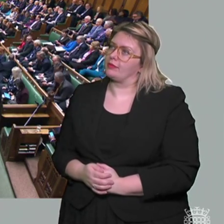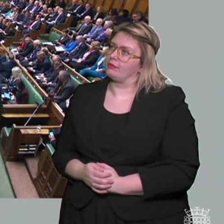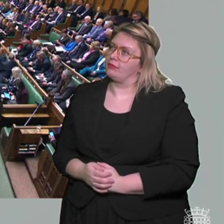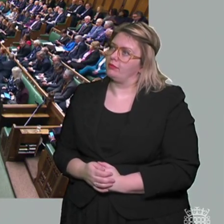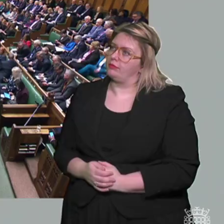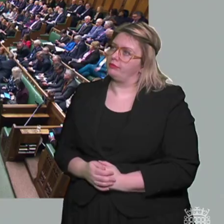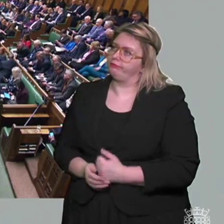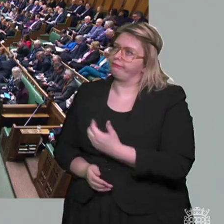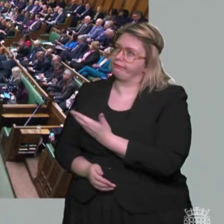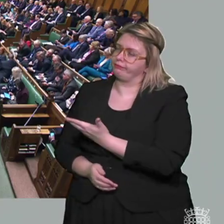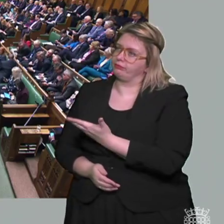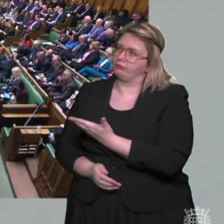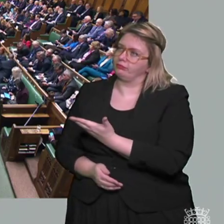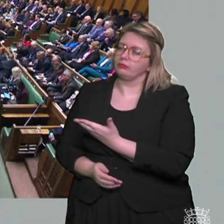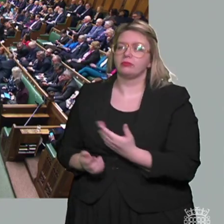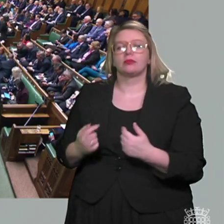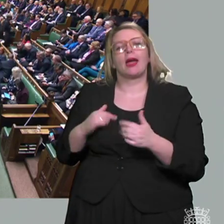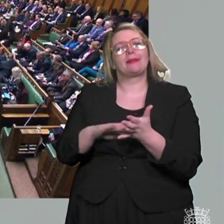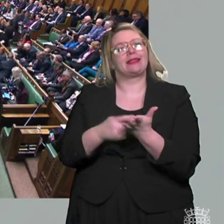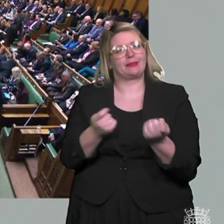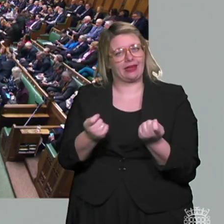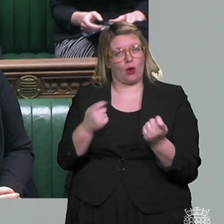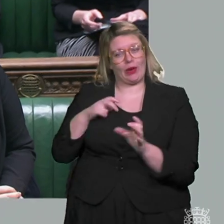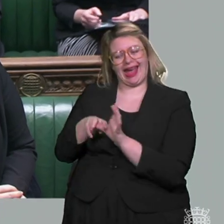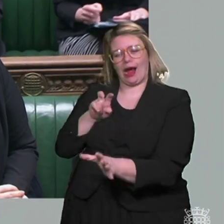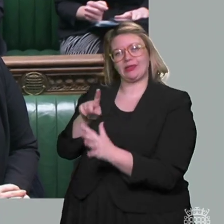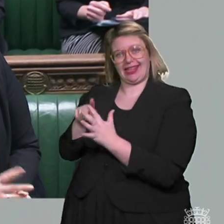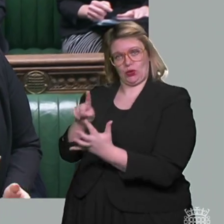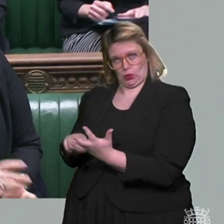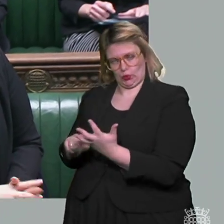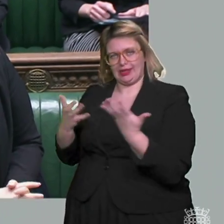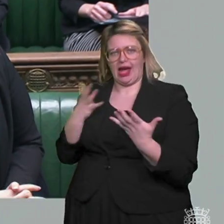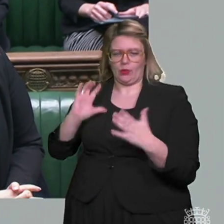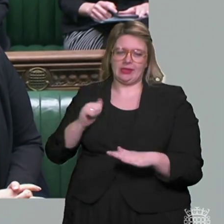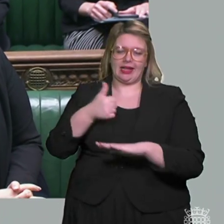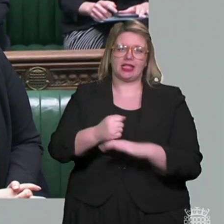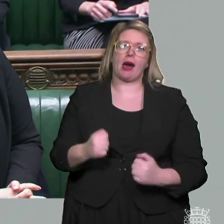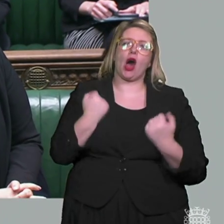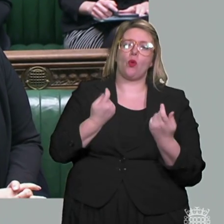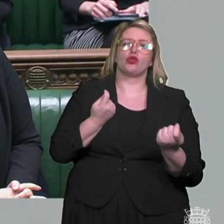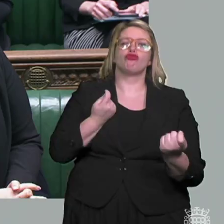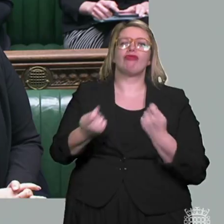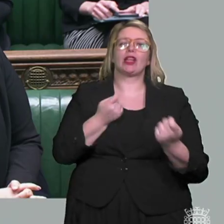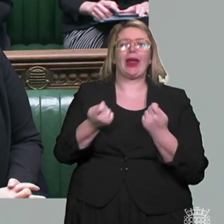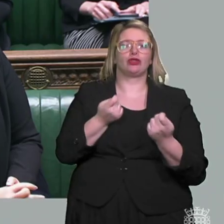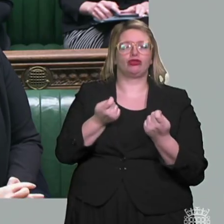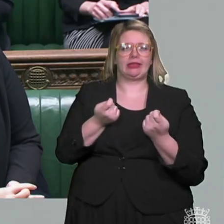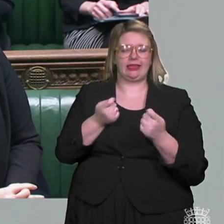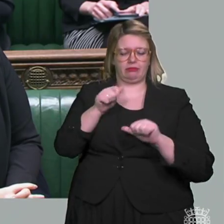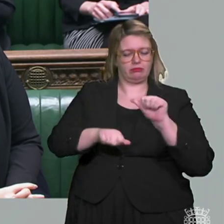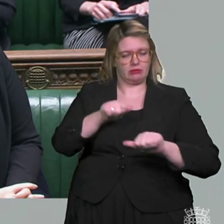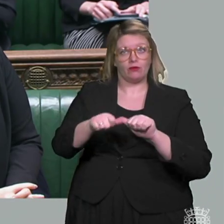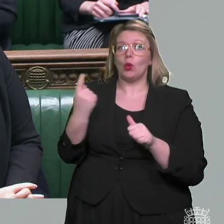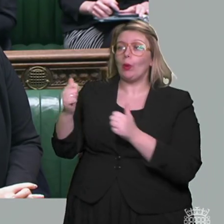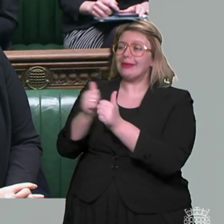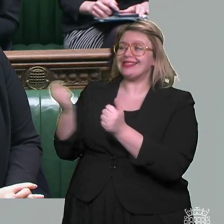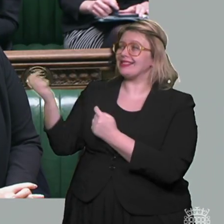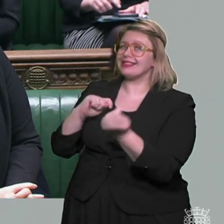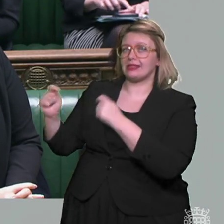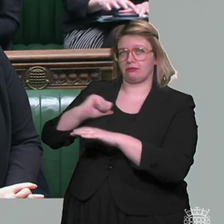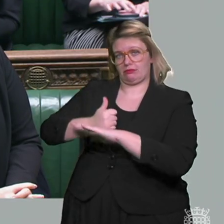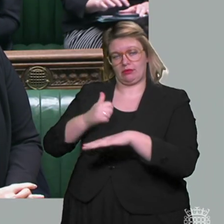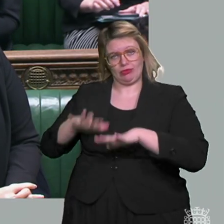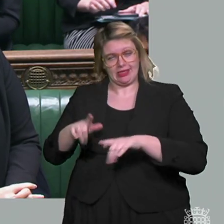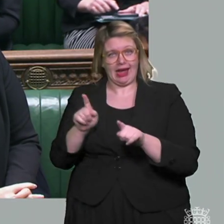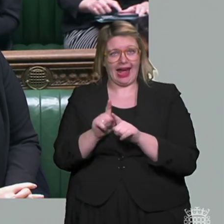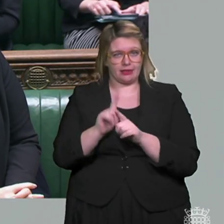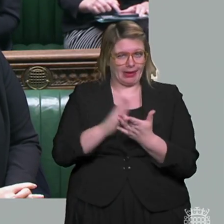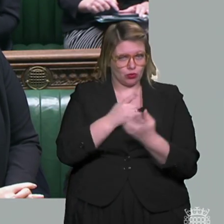Since our departure from the UK— Not yet! Since our departure from the EU, the UK needs to forge our own regulatory path to provide certainty to businesses investing in the UK, as well as providing confidence to consumers.